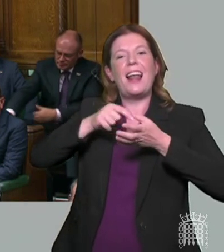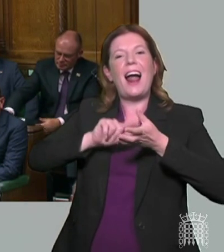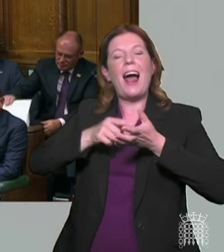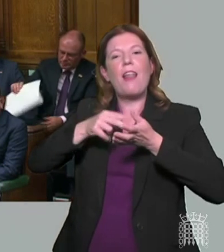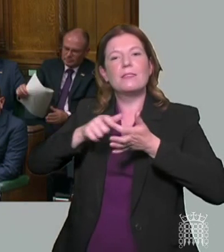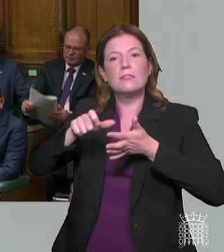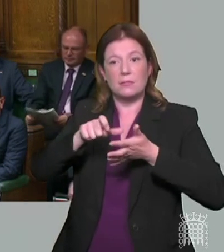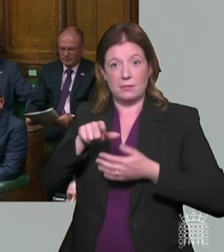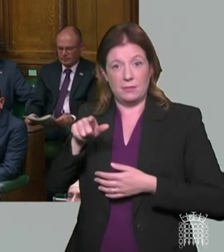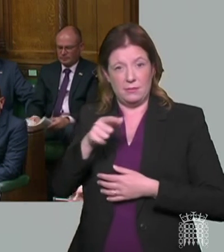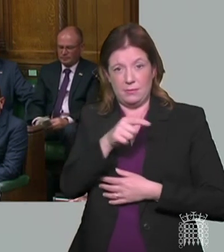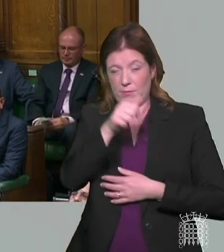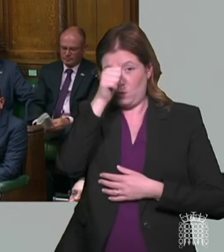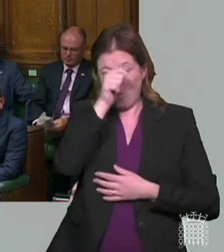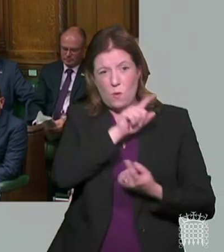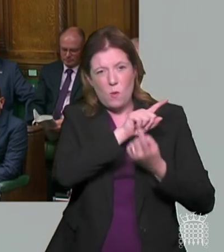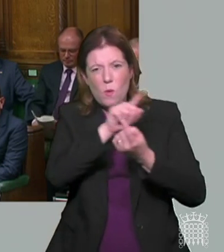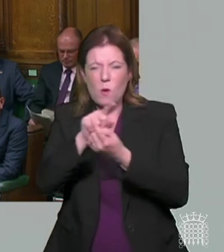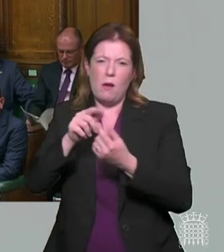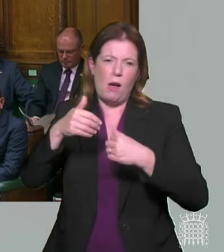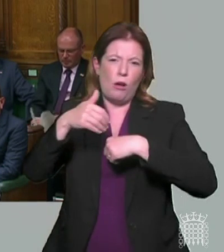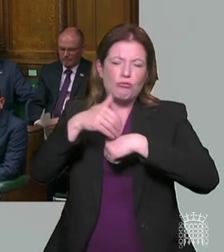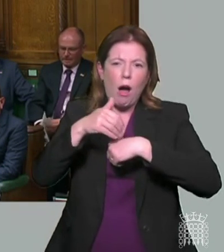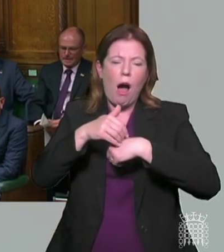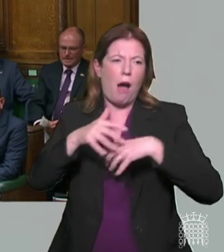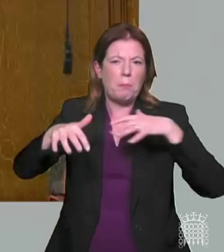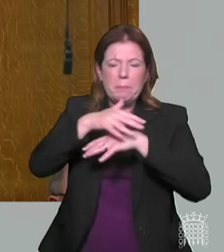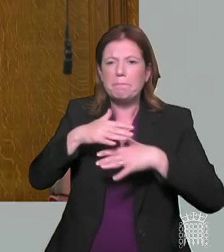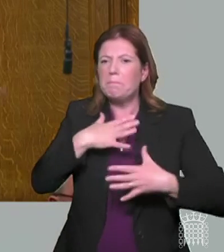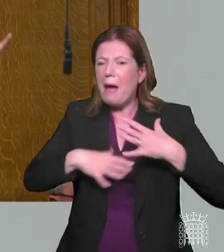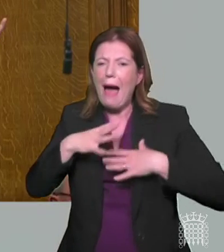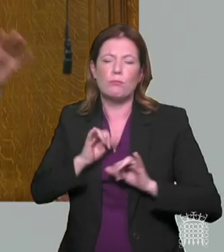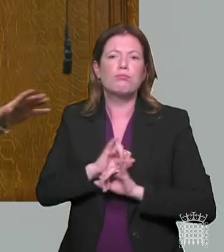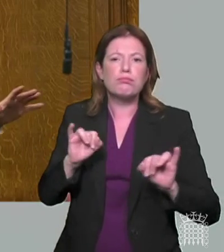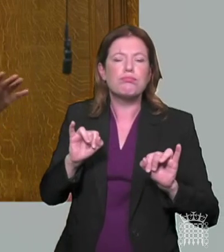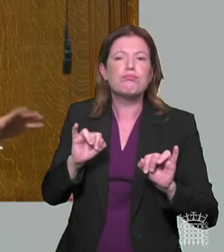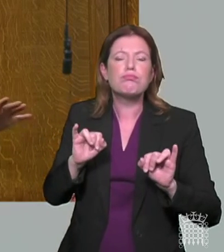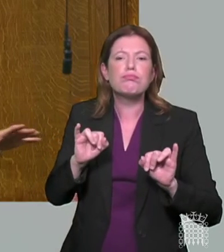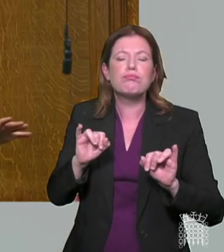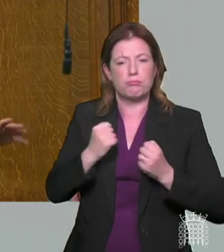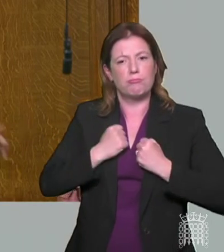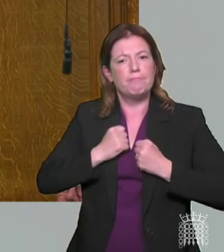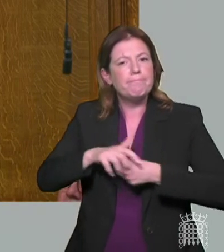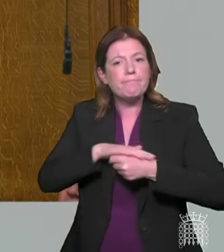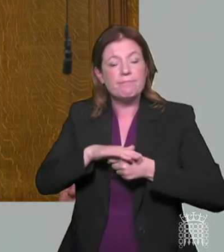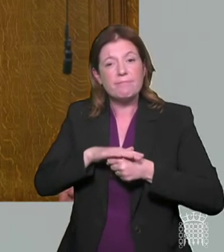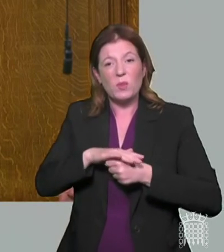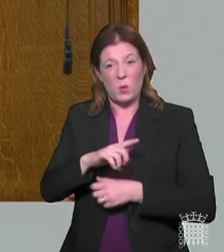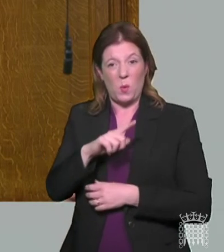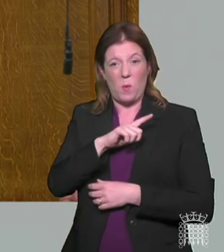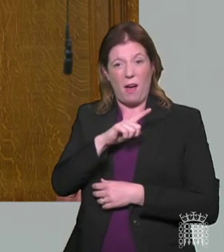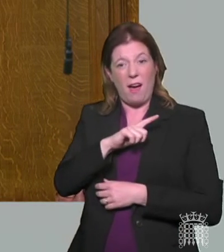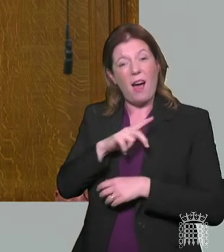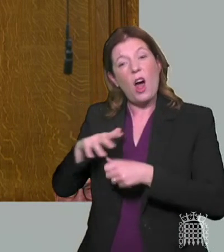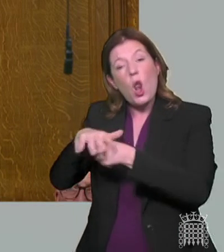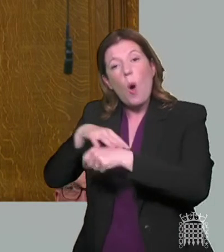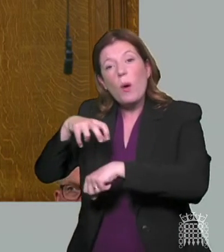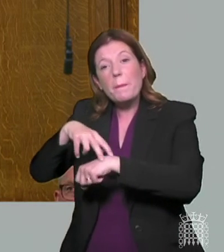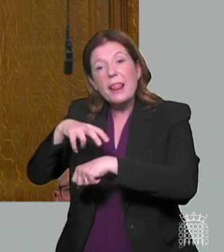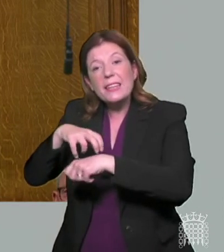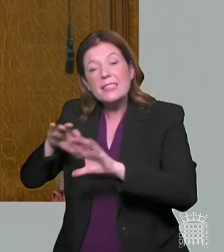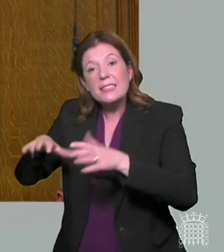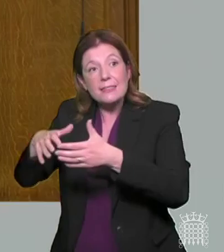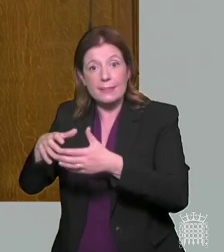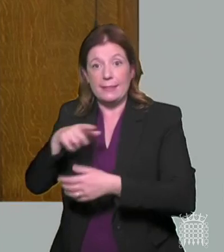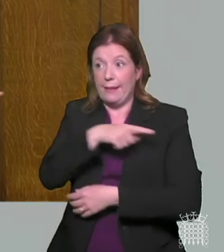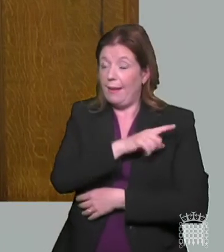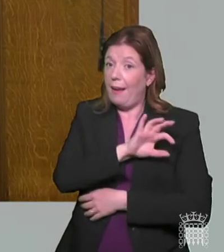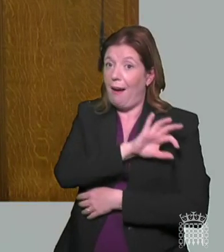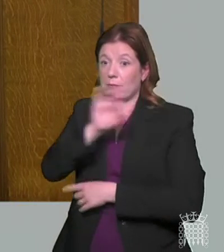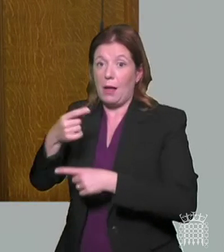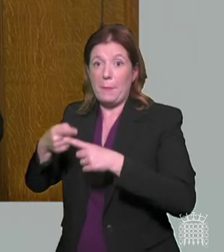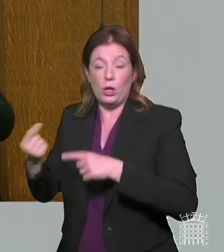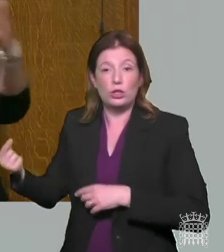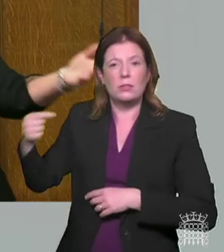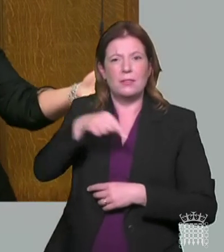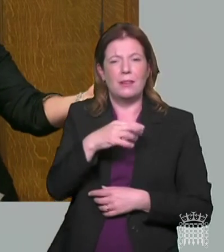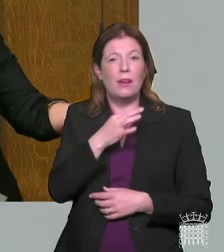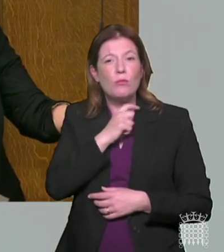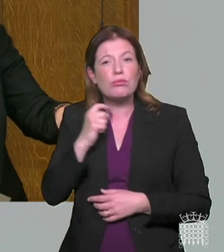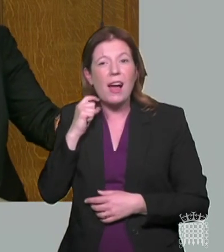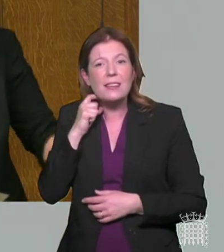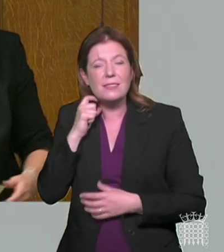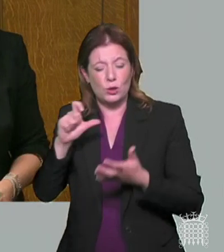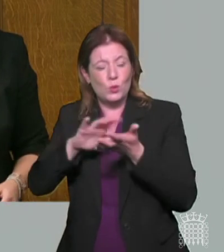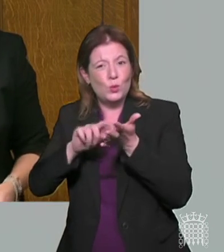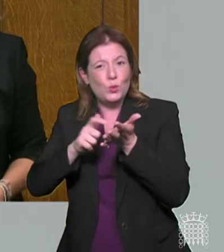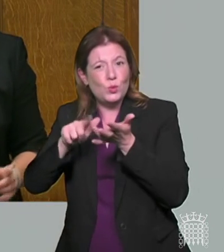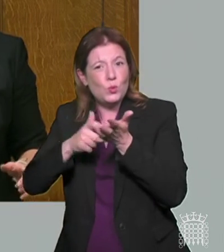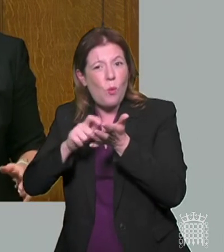As he knows, when we knock on doors, we find that crime and antisocial behaviour is a big issue for people locally, and part of the problem is that when the local police are required to respond to calls, they have to come in from Preston or lovely Chorley.